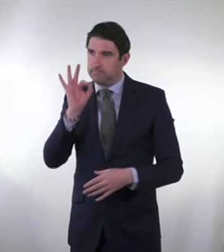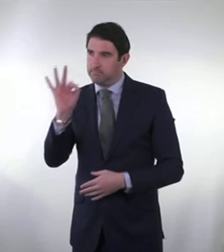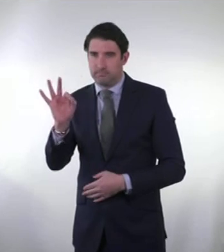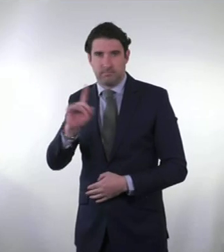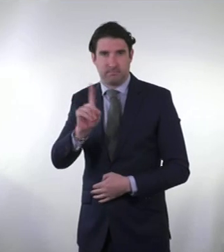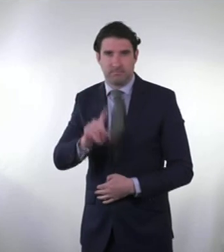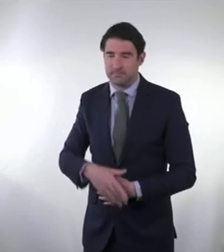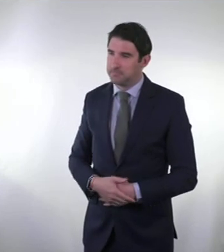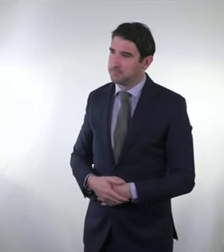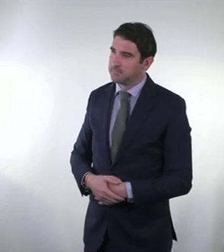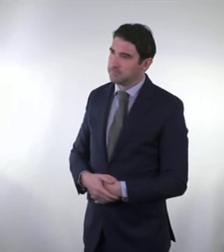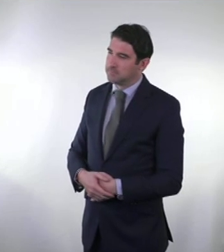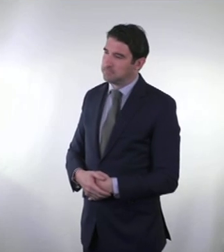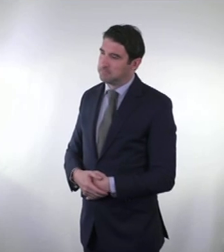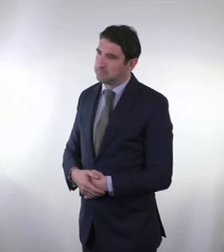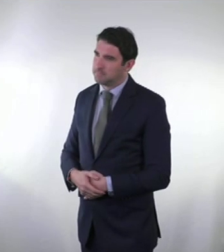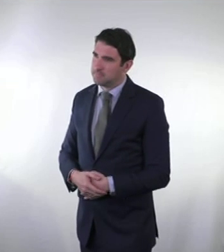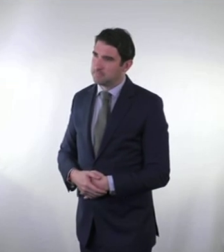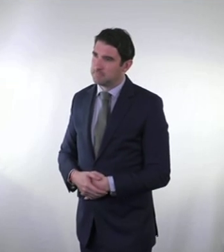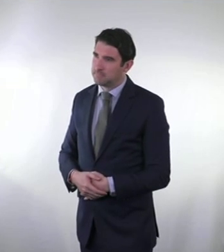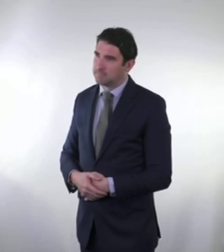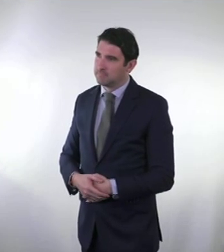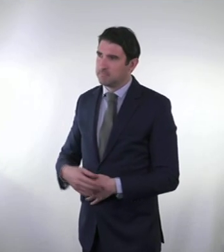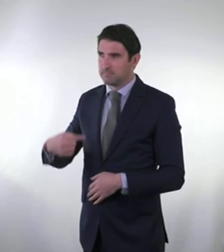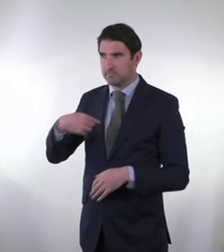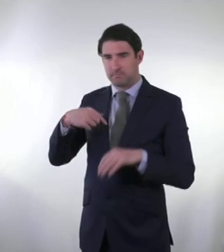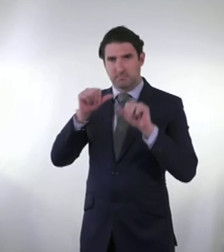I am a keen student of democratic principles, as the hon.